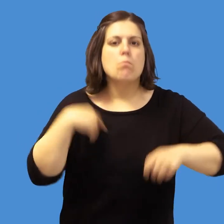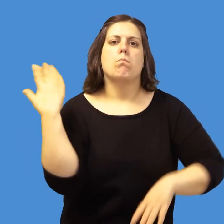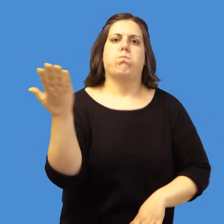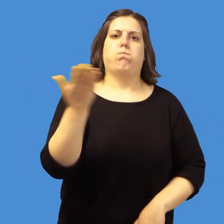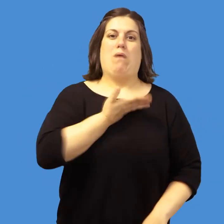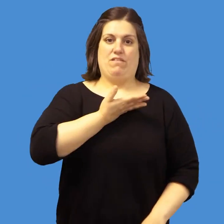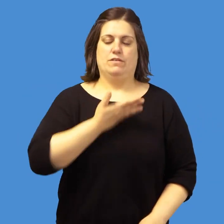afectar